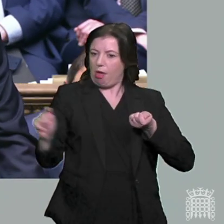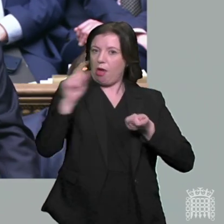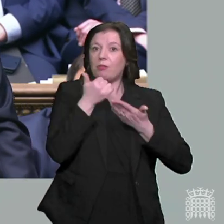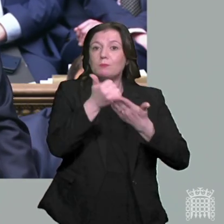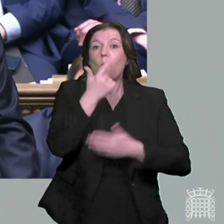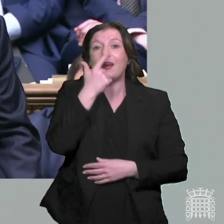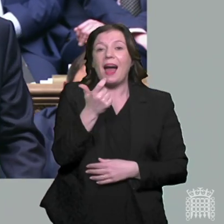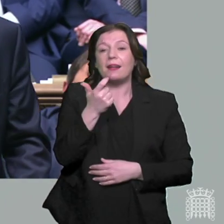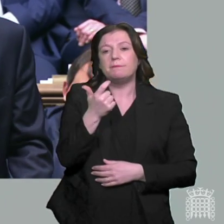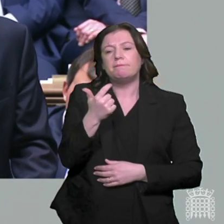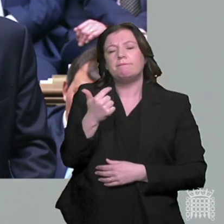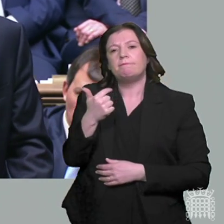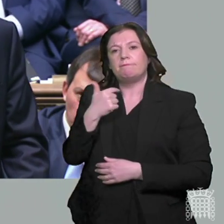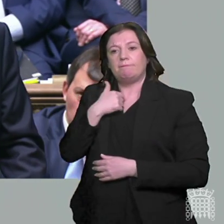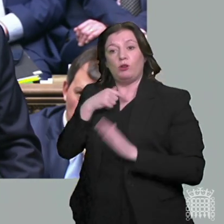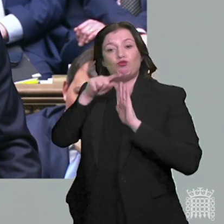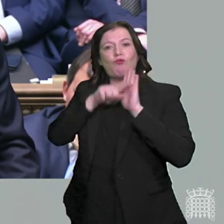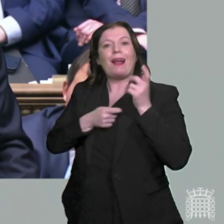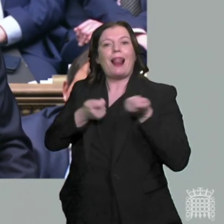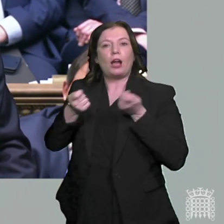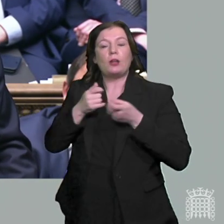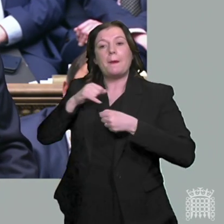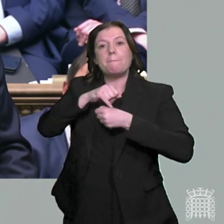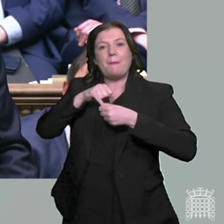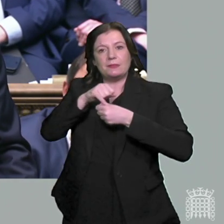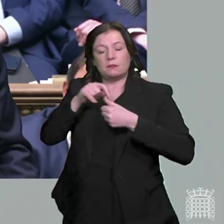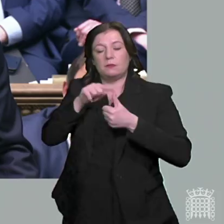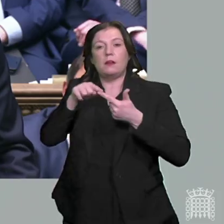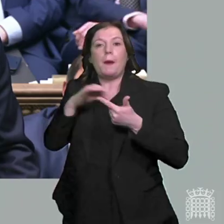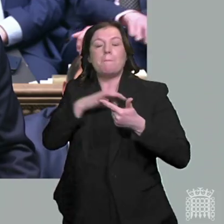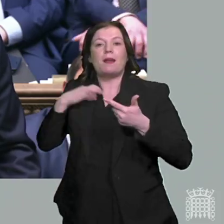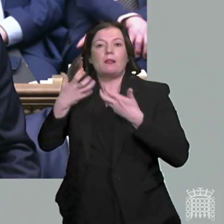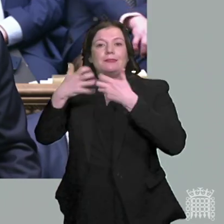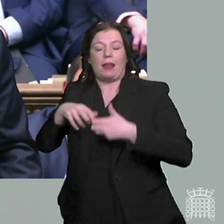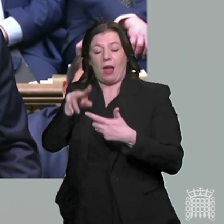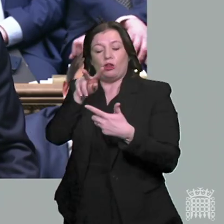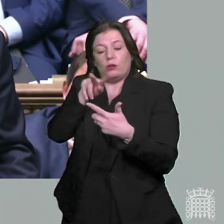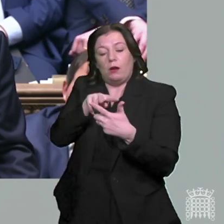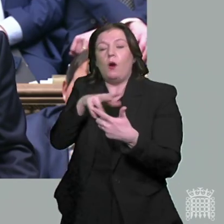Today, I want to reform the regulations around medicines and medical technologies.